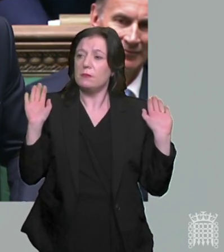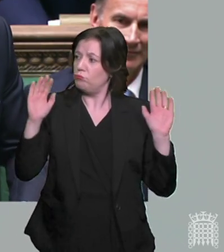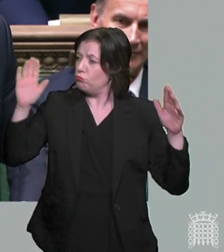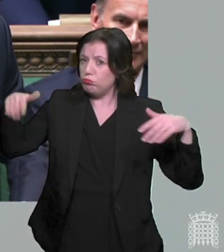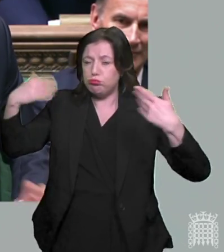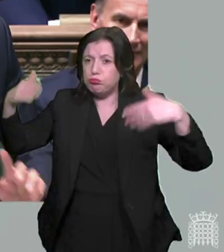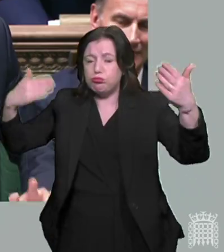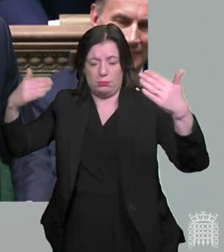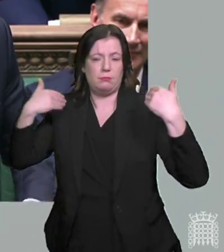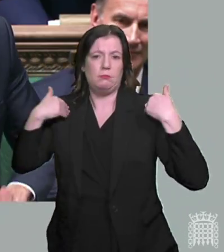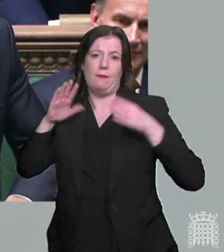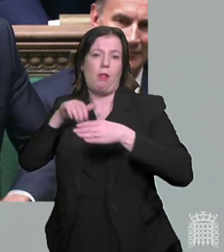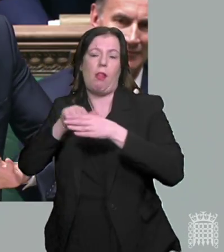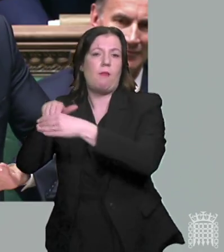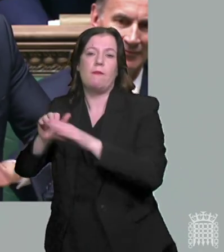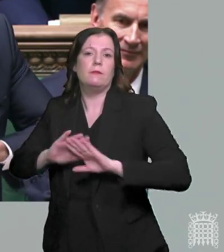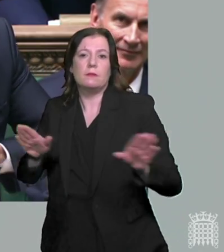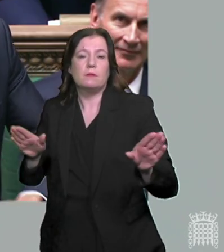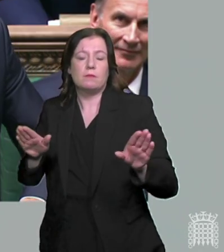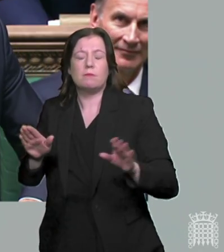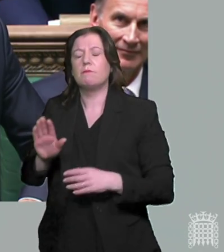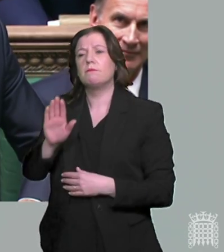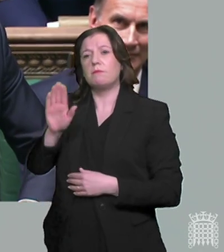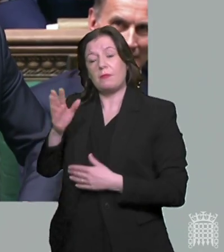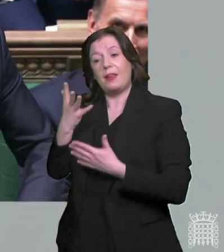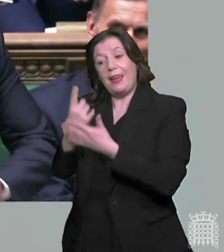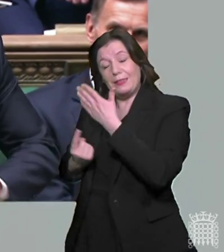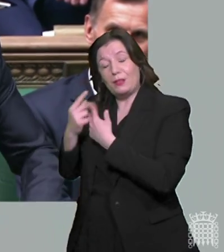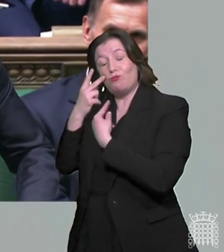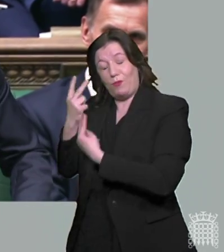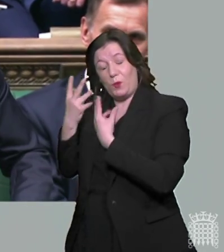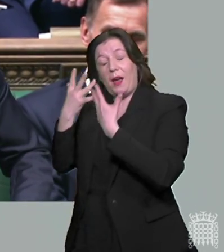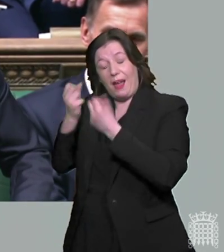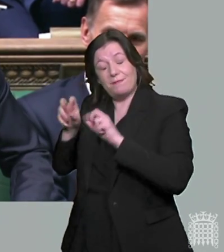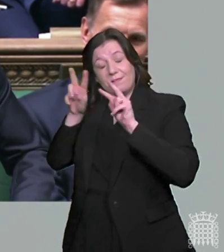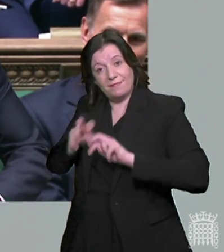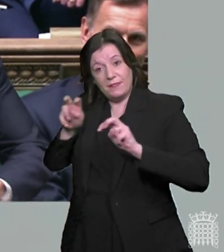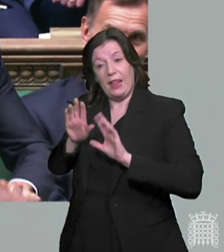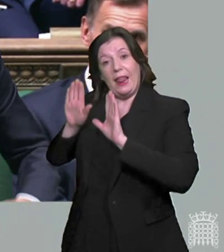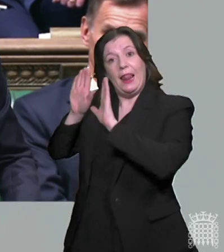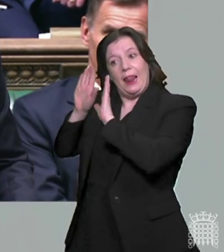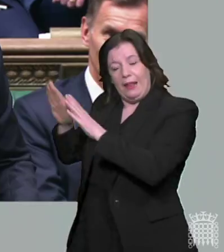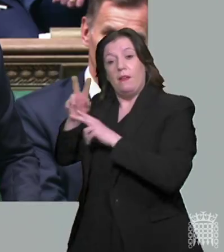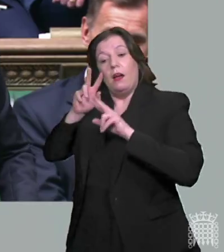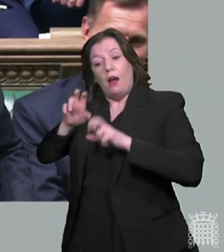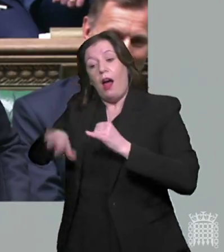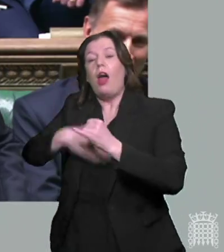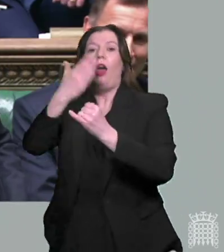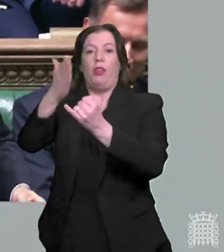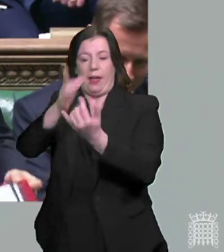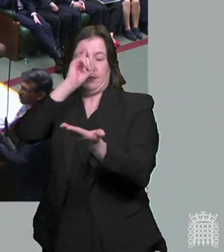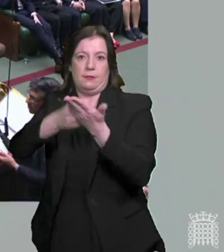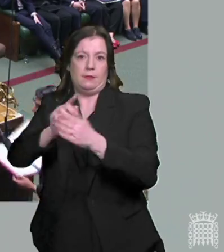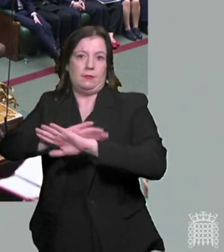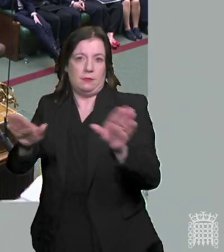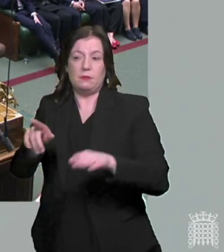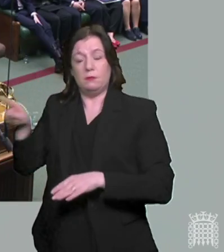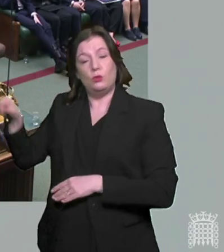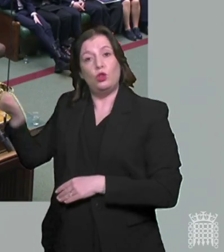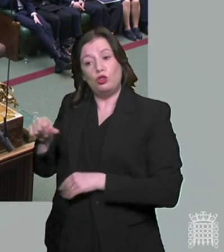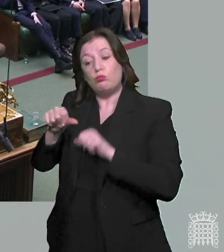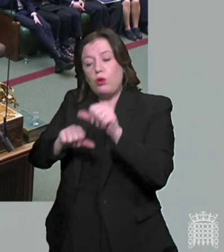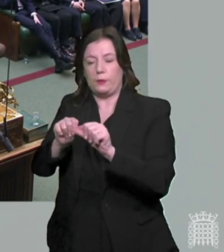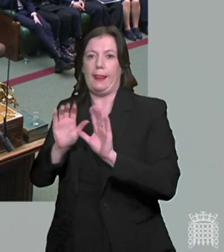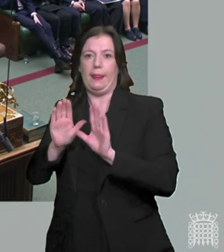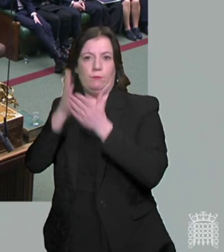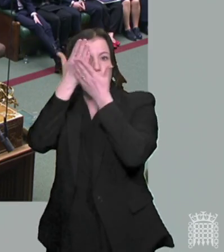What I would say to the right honourable and learned Gentleman is that there is an independent review, and it is right that the process concludes and that he, I hope, respects the process.